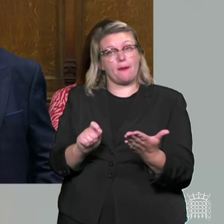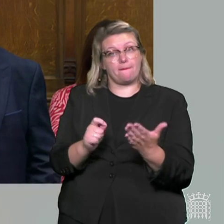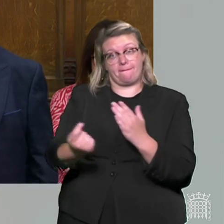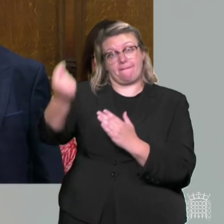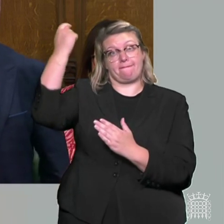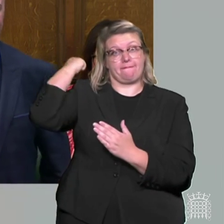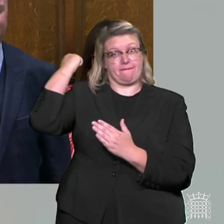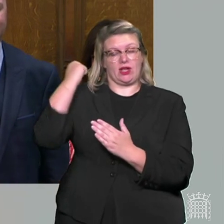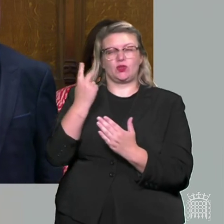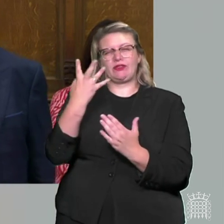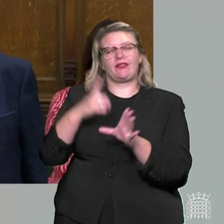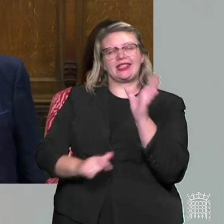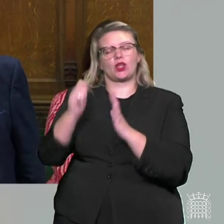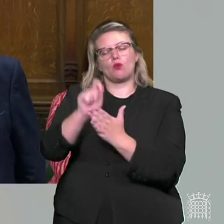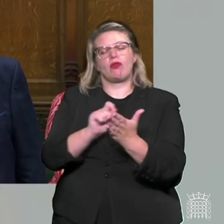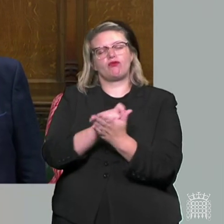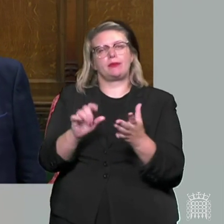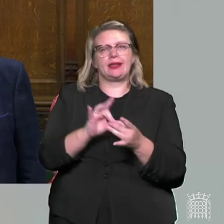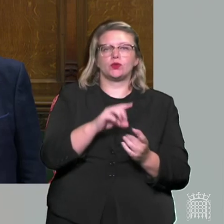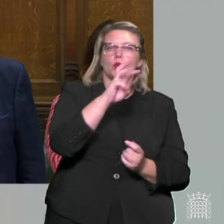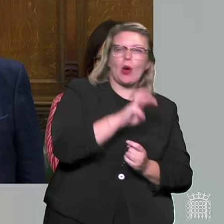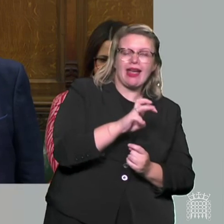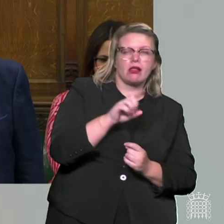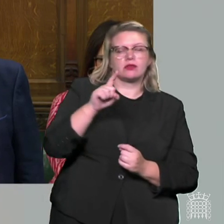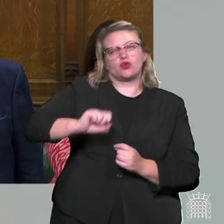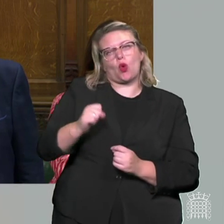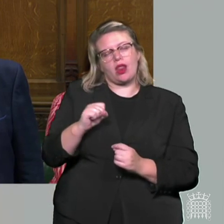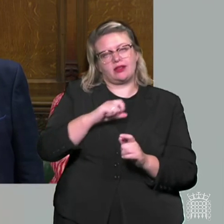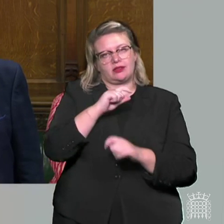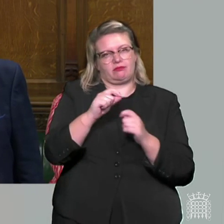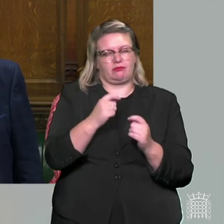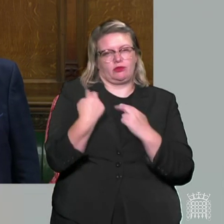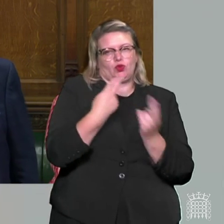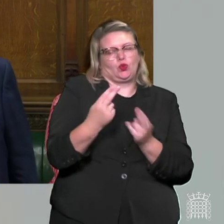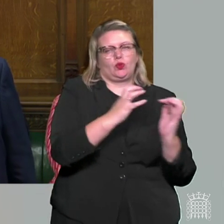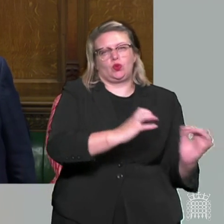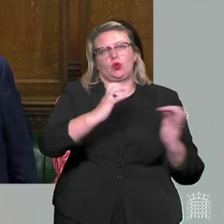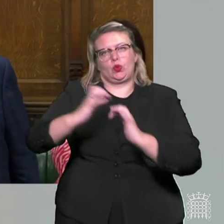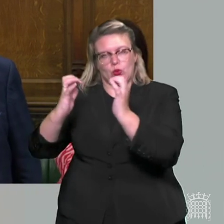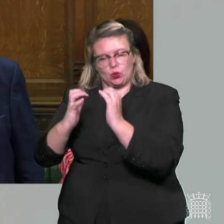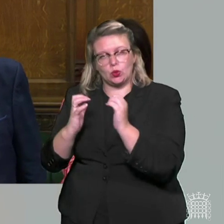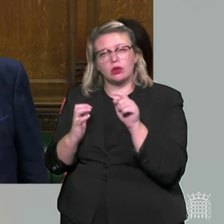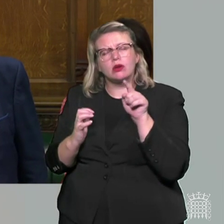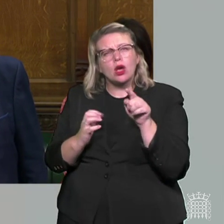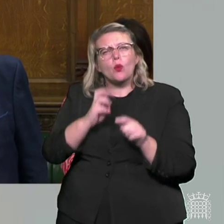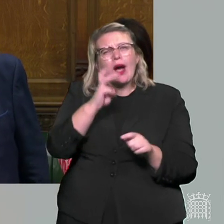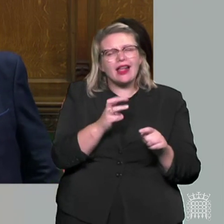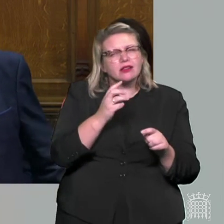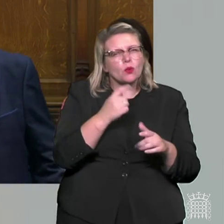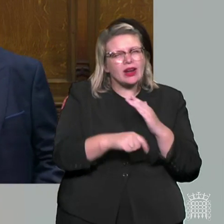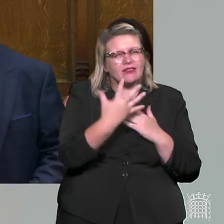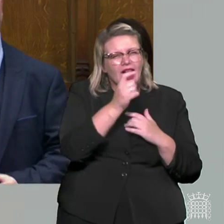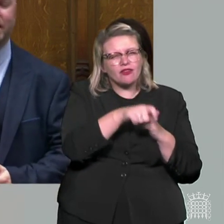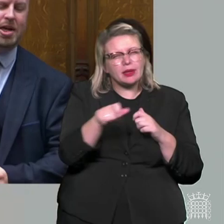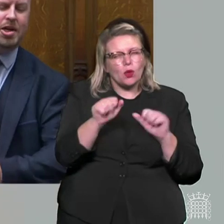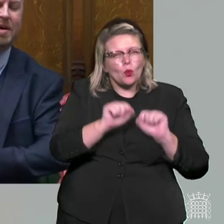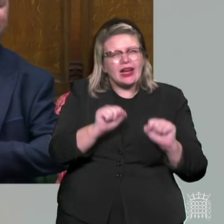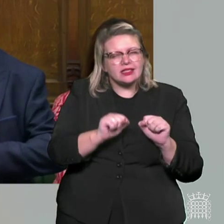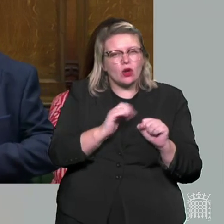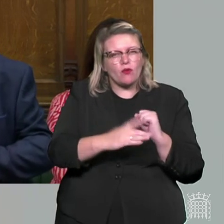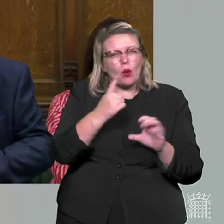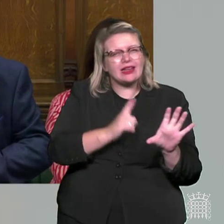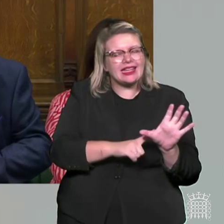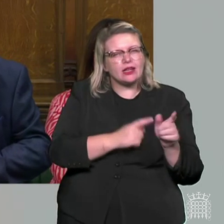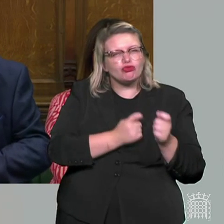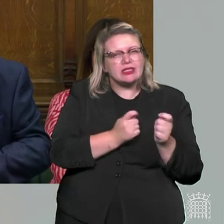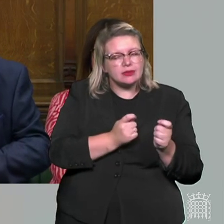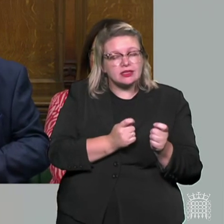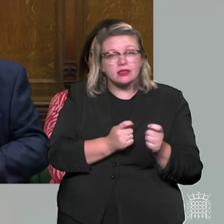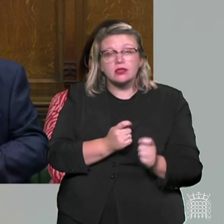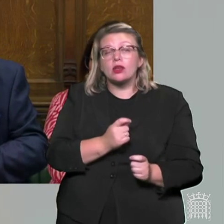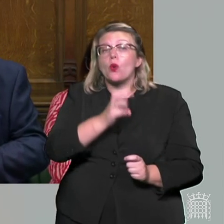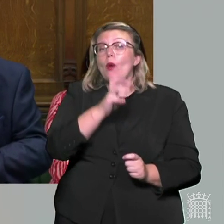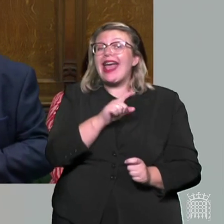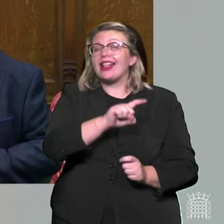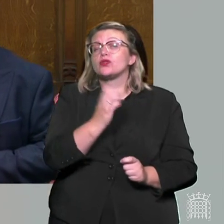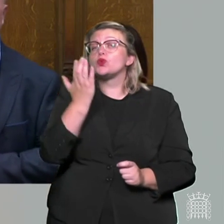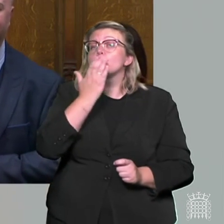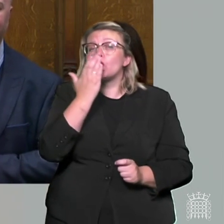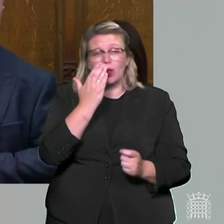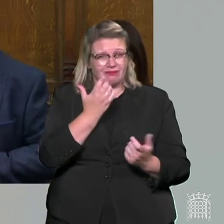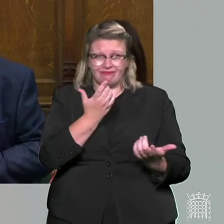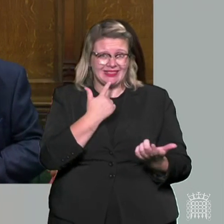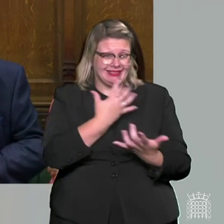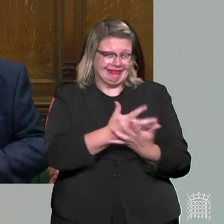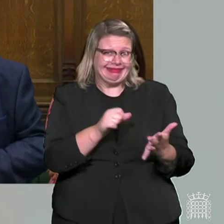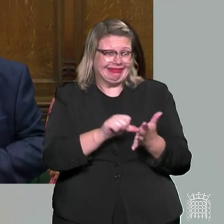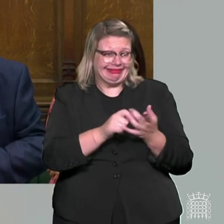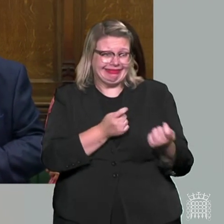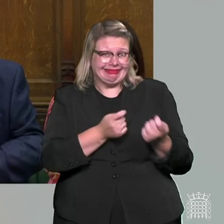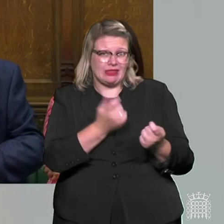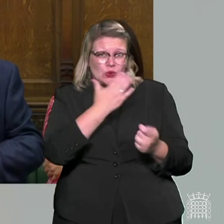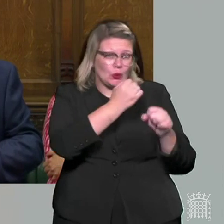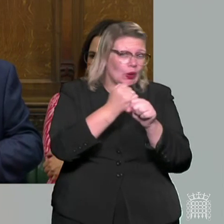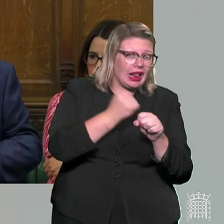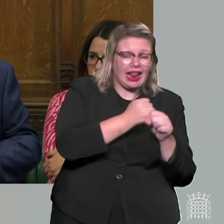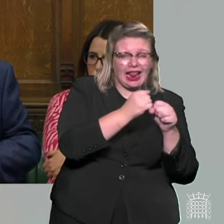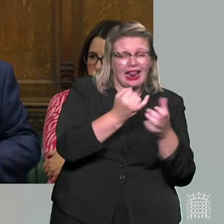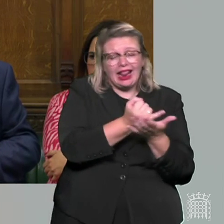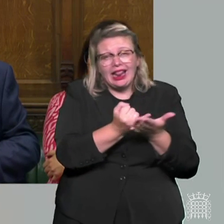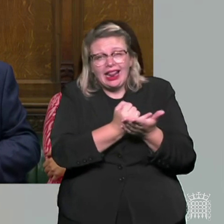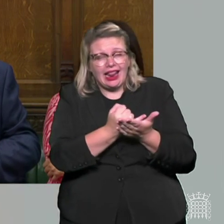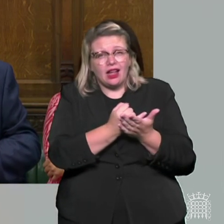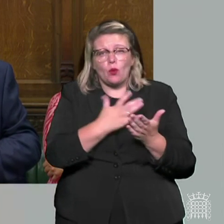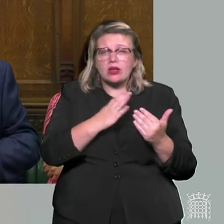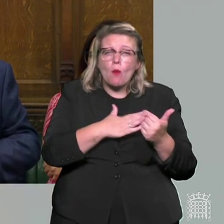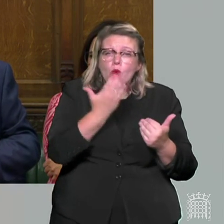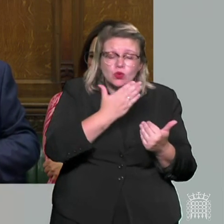One in 20 people in England on an NHS waiting list has been waiting for more than a year, but in Wales, the figure is one in five; and 75% of school leaders in Wales say that they do not have enough capital to maintain their buildings, let alone build new ones.